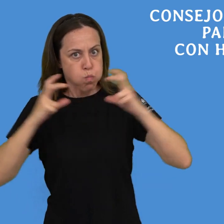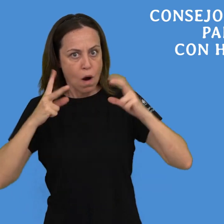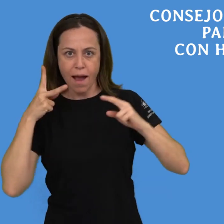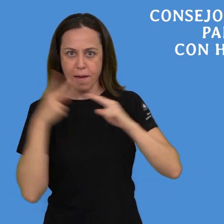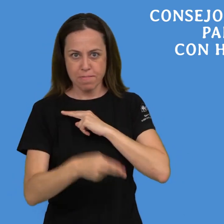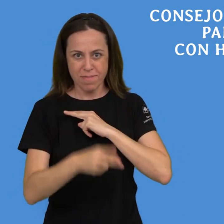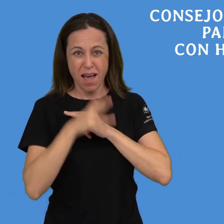evitar